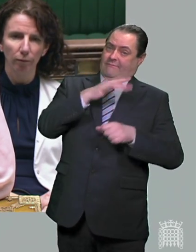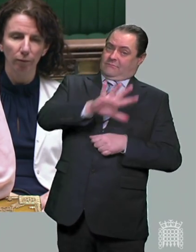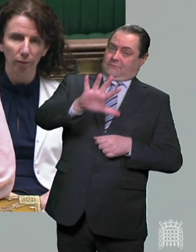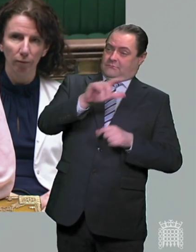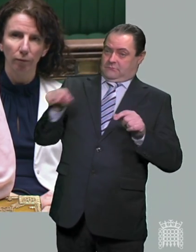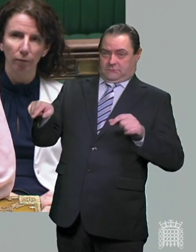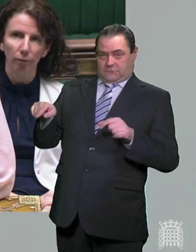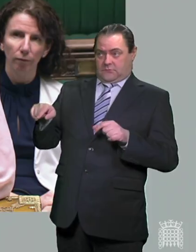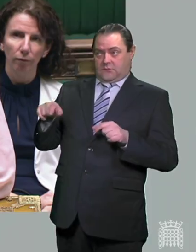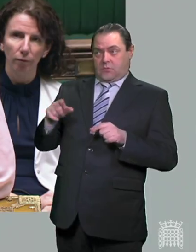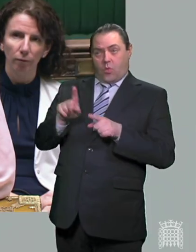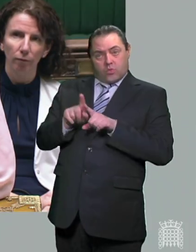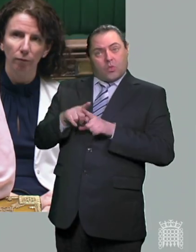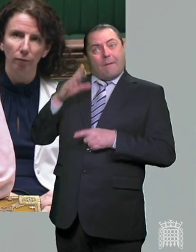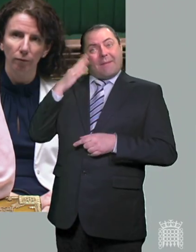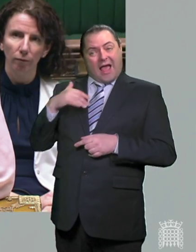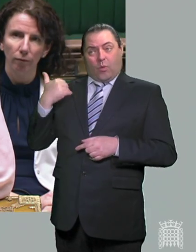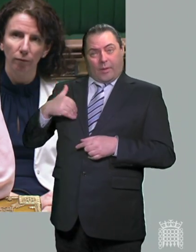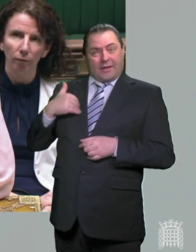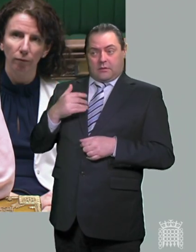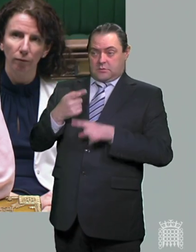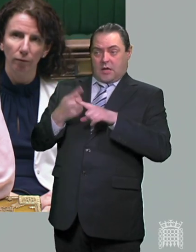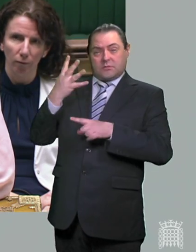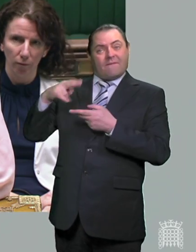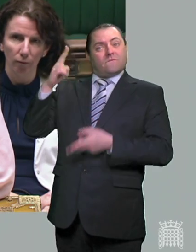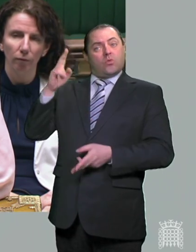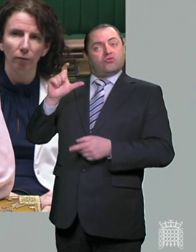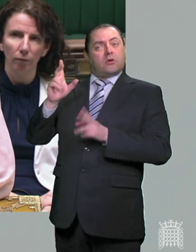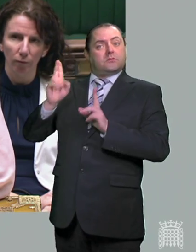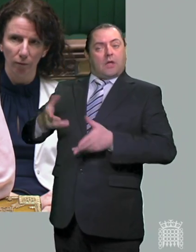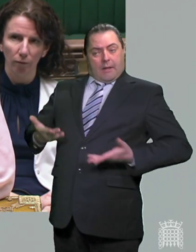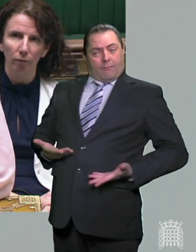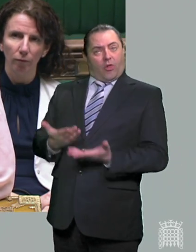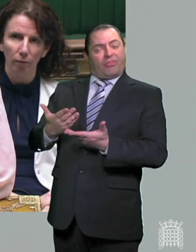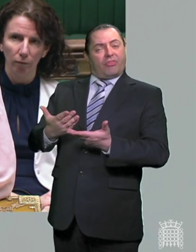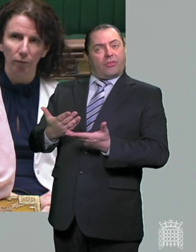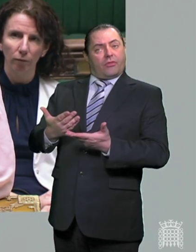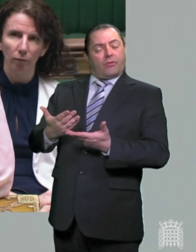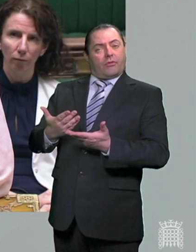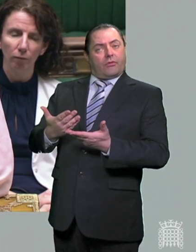Shockingly, black women are four times more likely to die during childbirth.